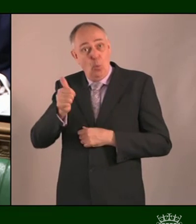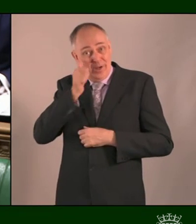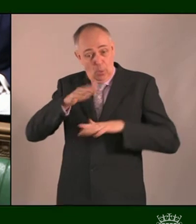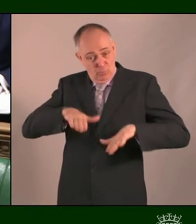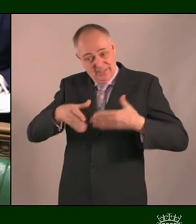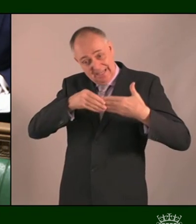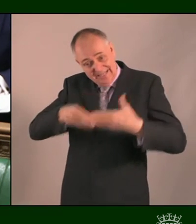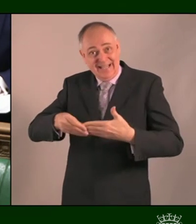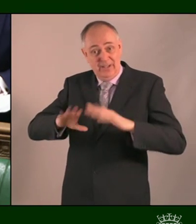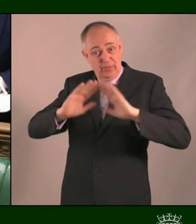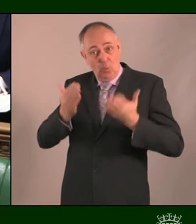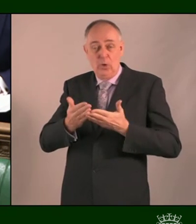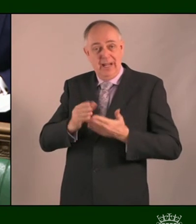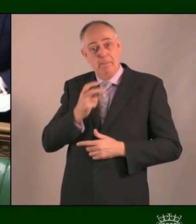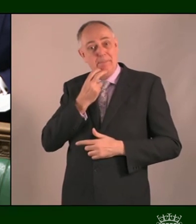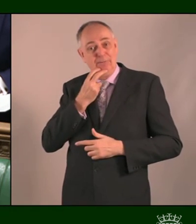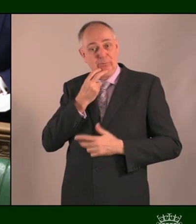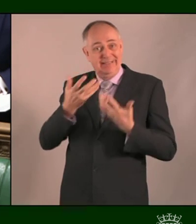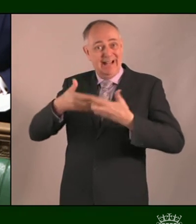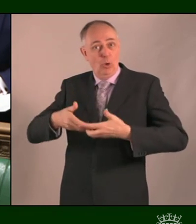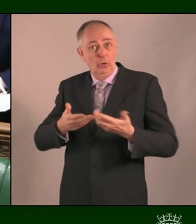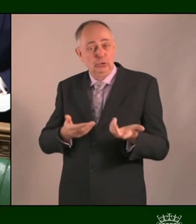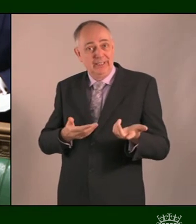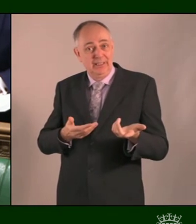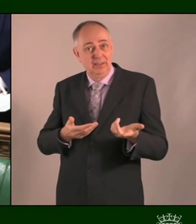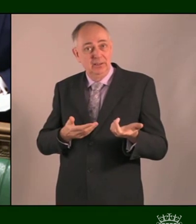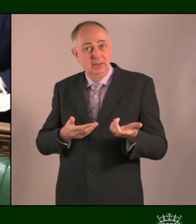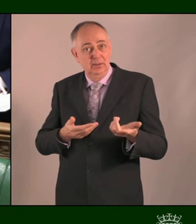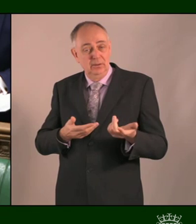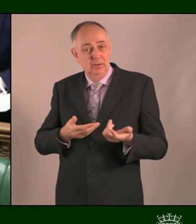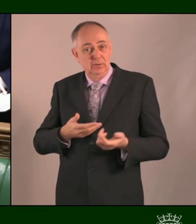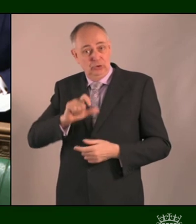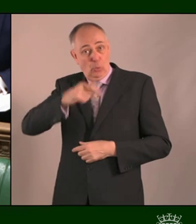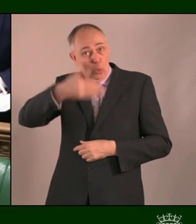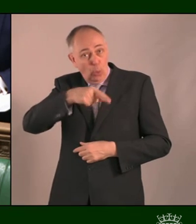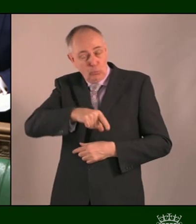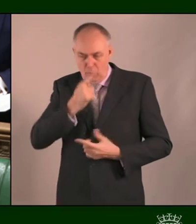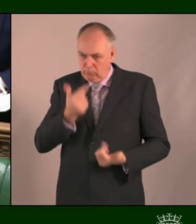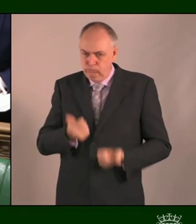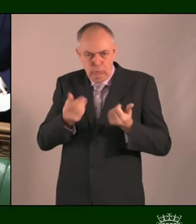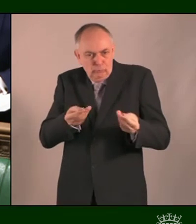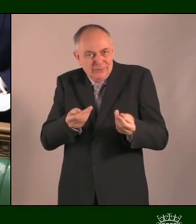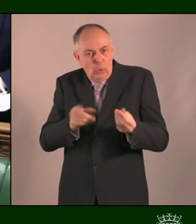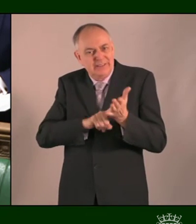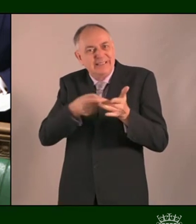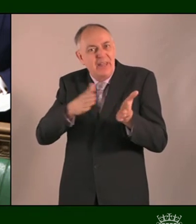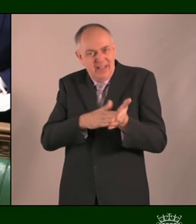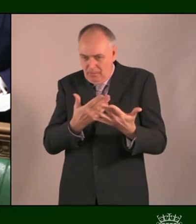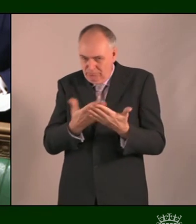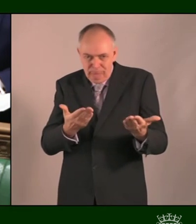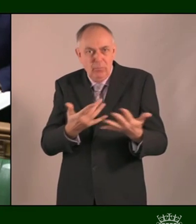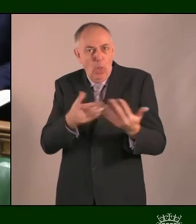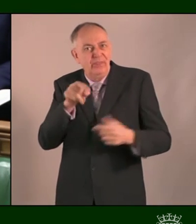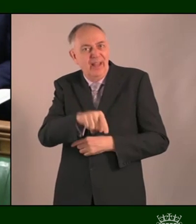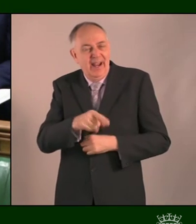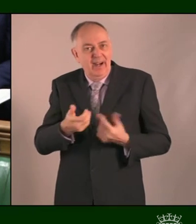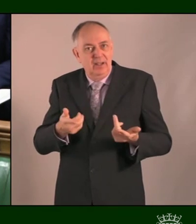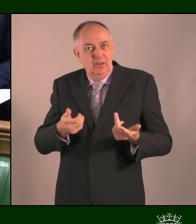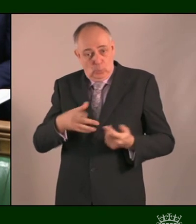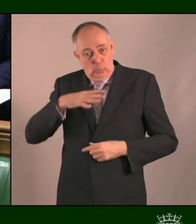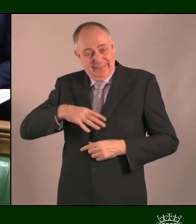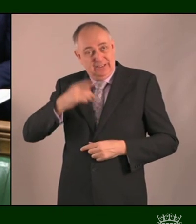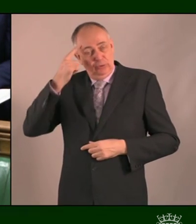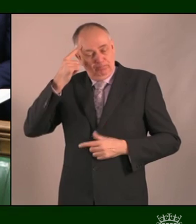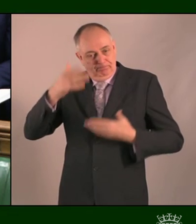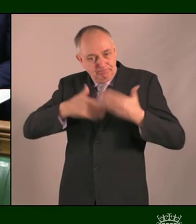It is a wonderful thing that Cornwall indeed boasts extensive resources of lithium, and we mean to exploit them.